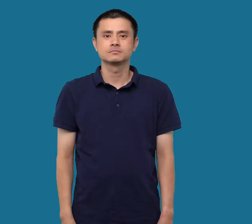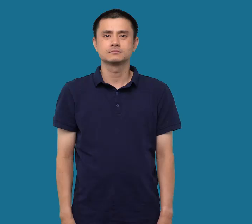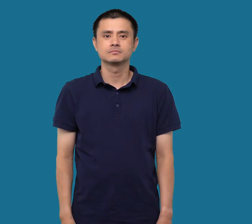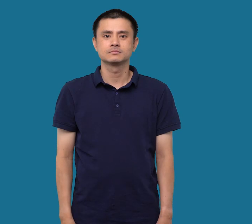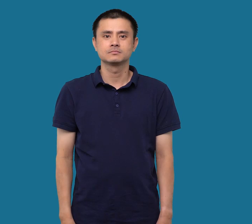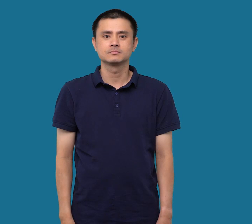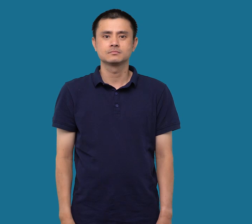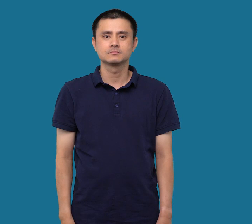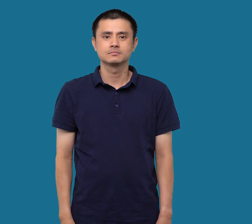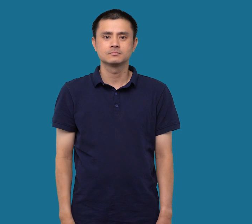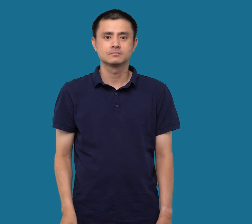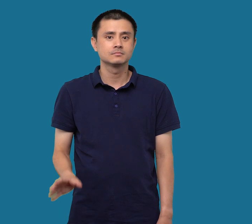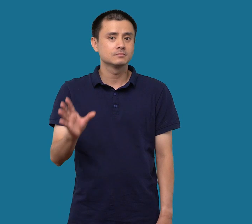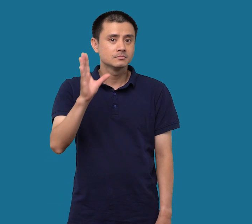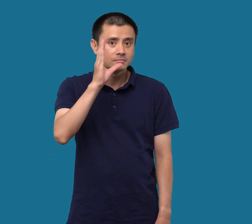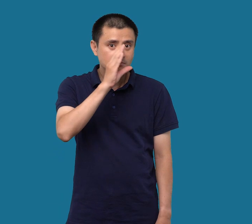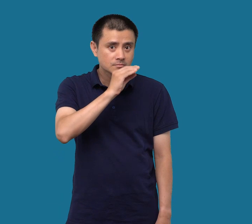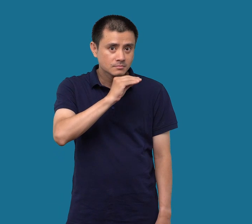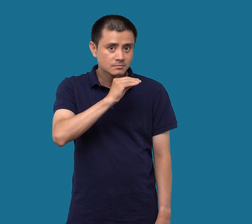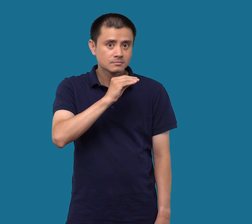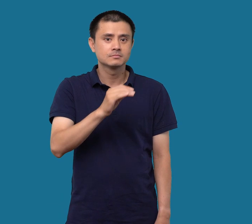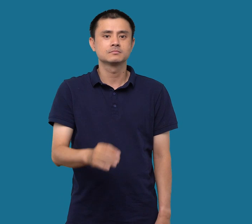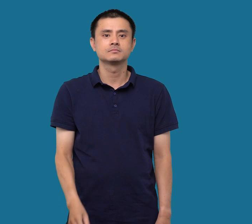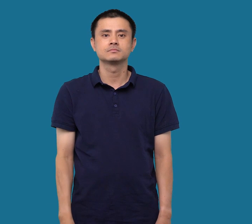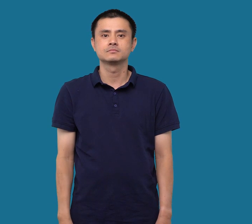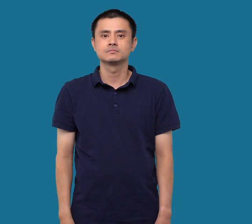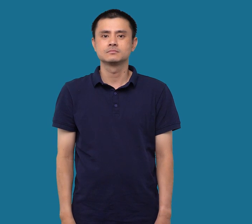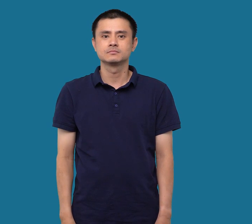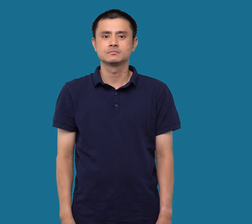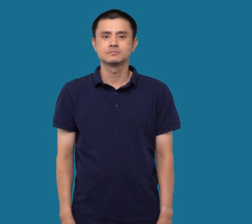giả sử